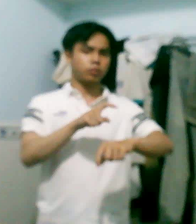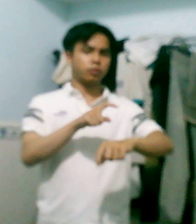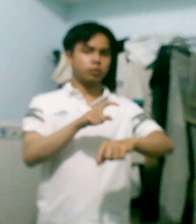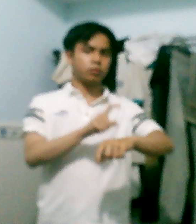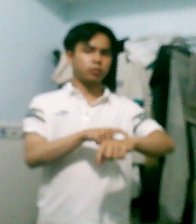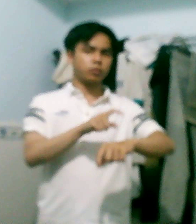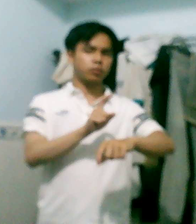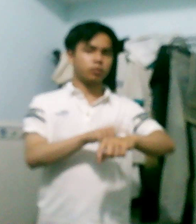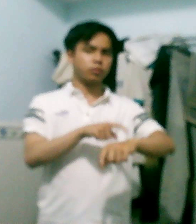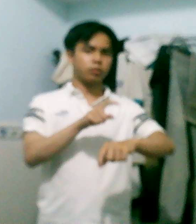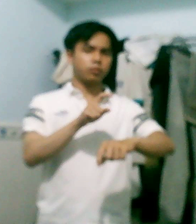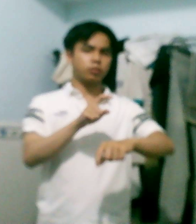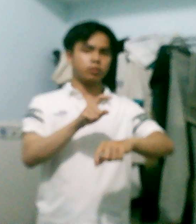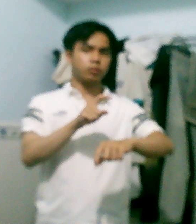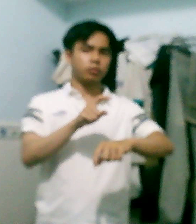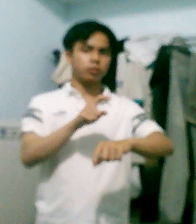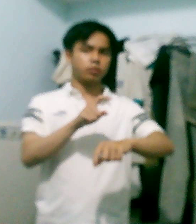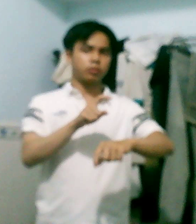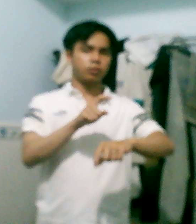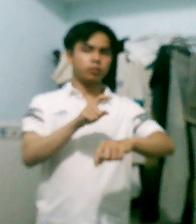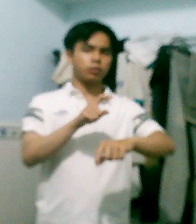gio